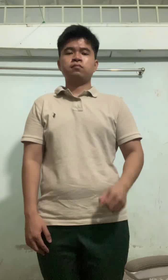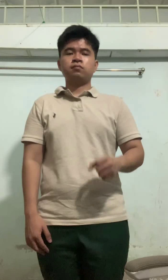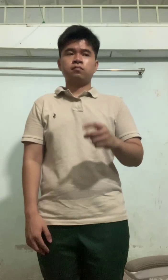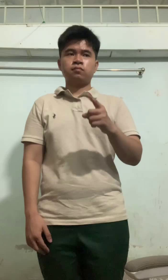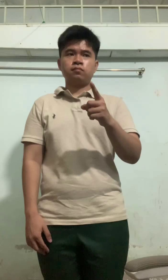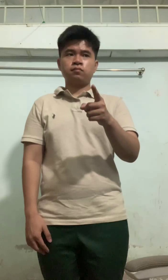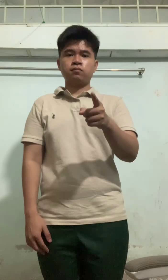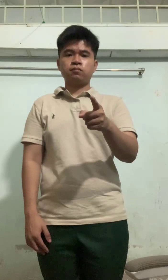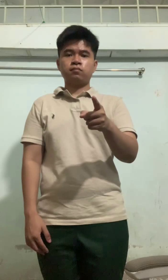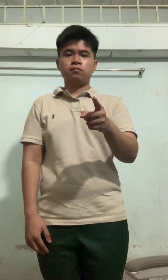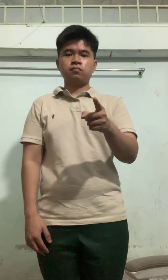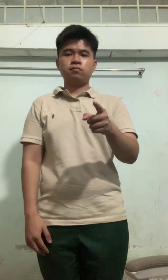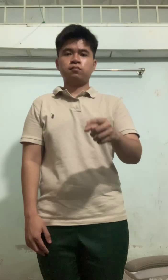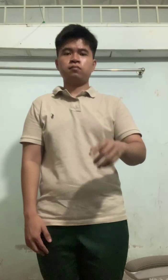ban